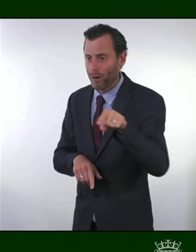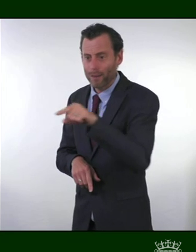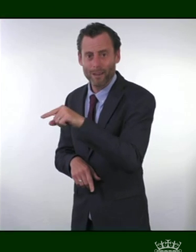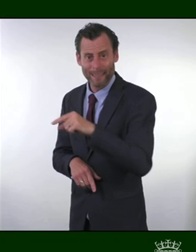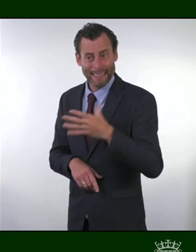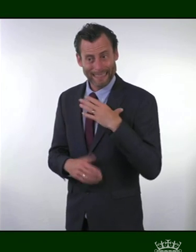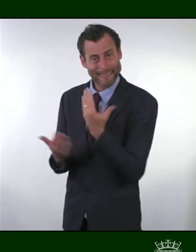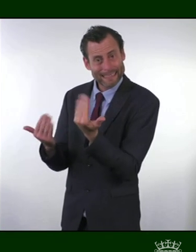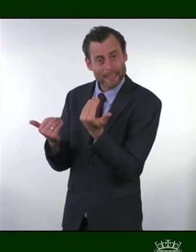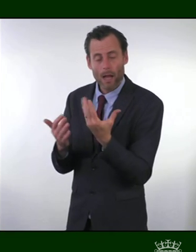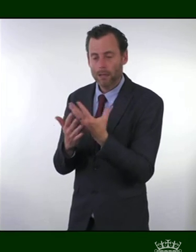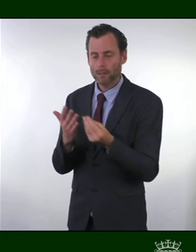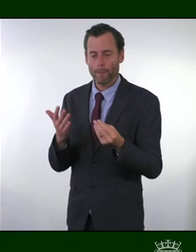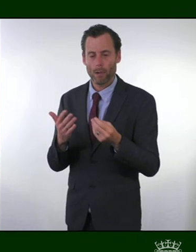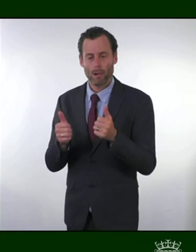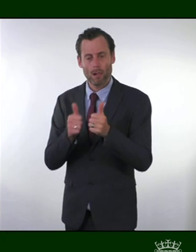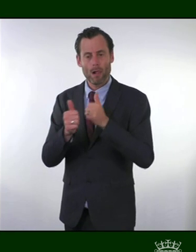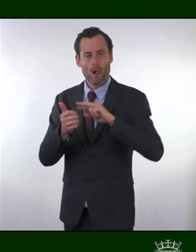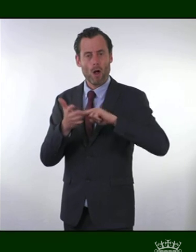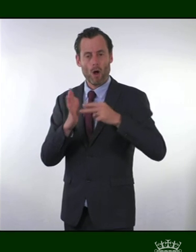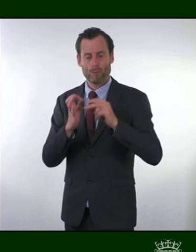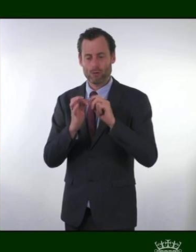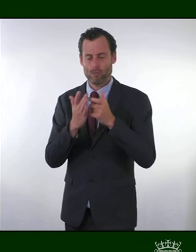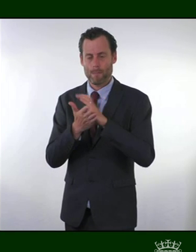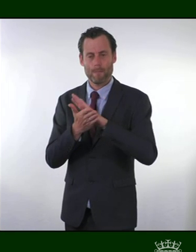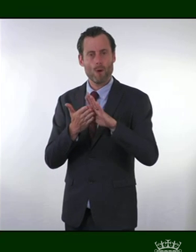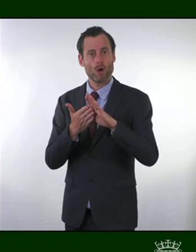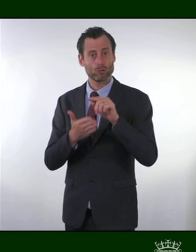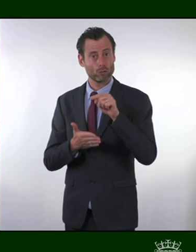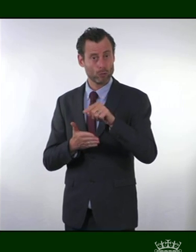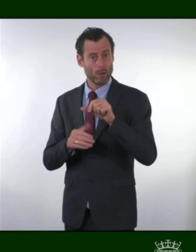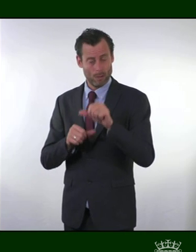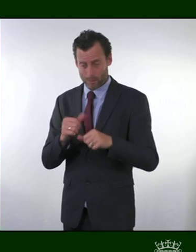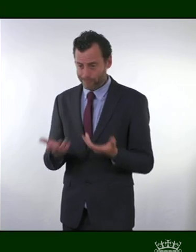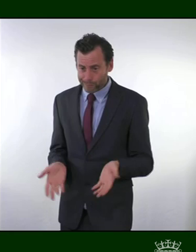The Project Birch process has been slow, tortuous and opaque.